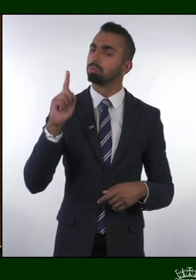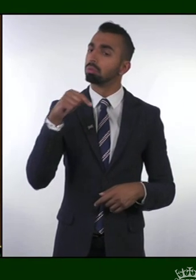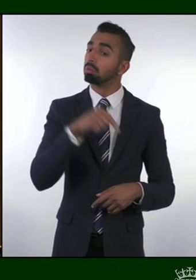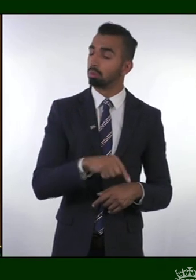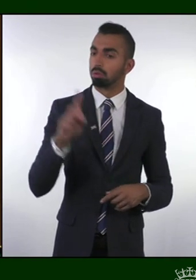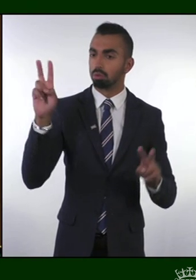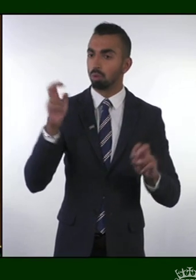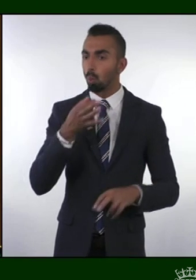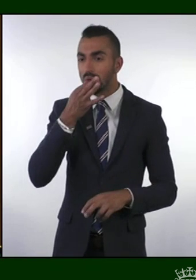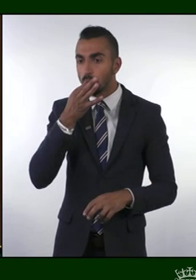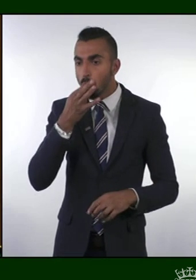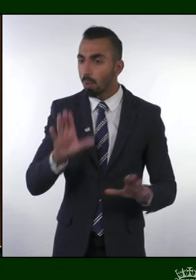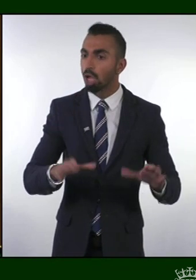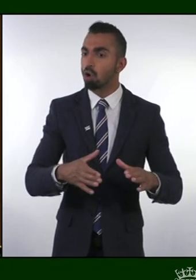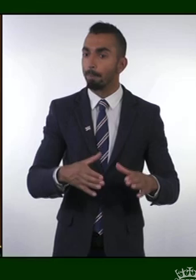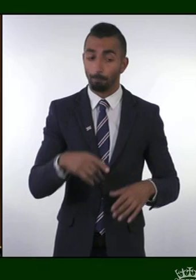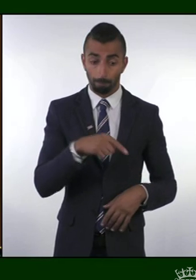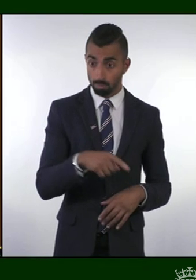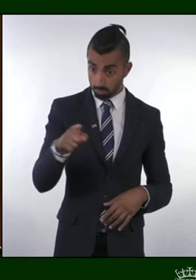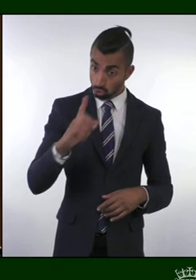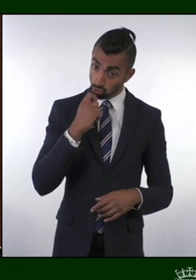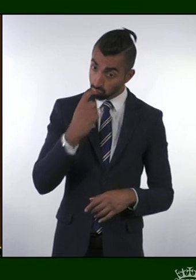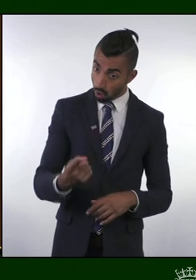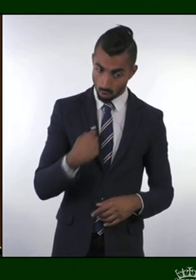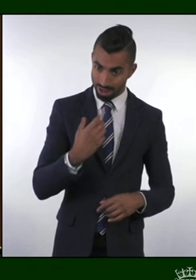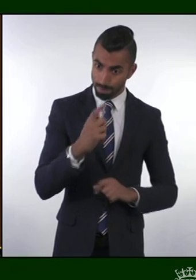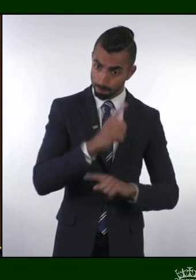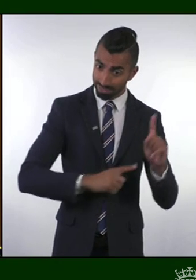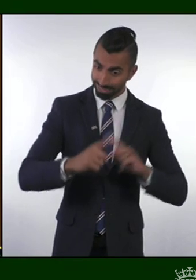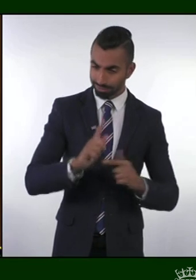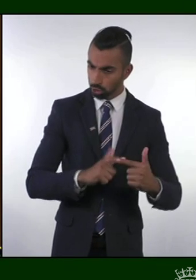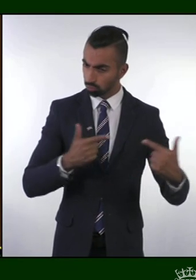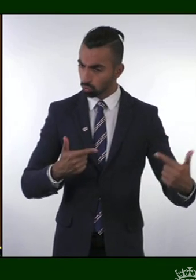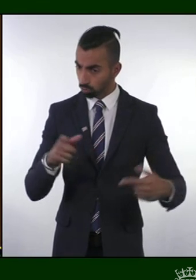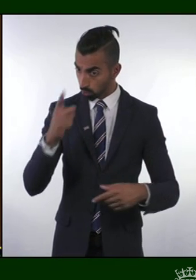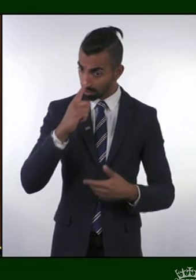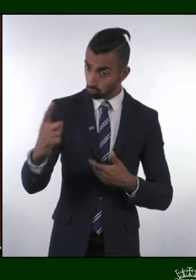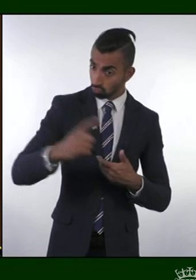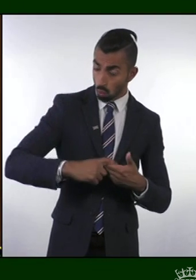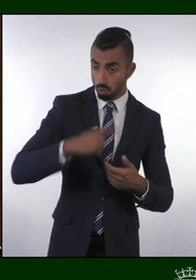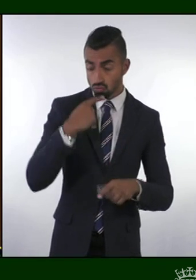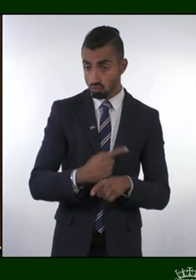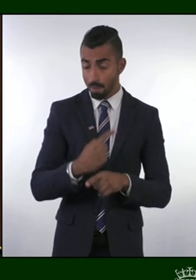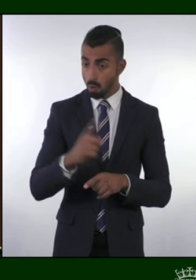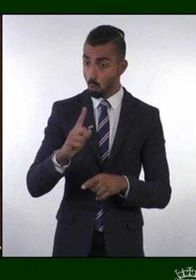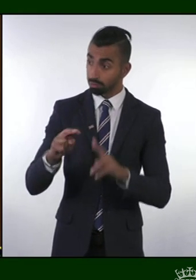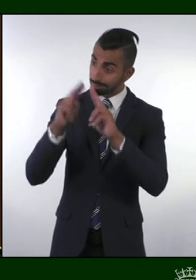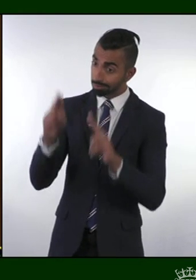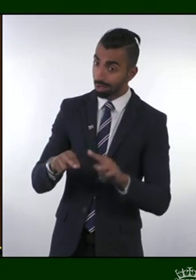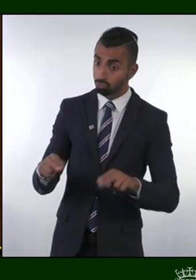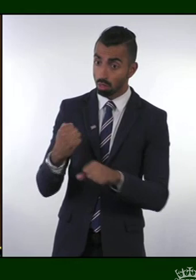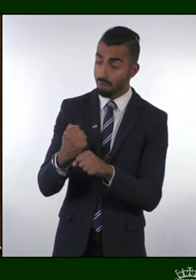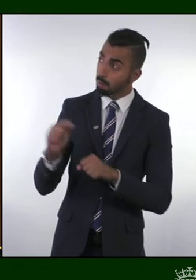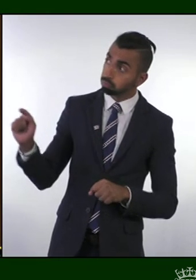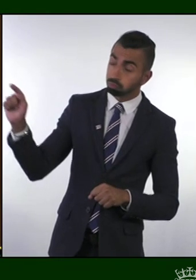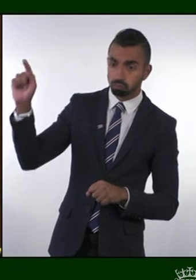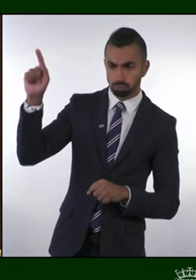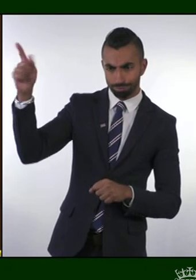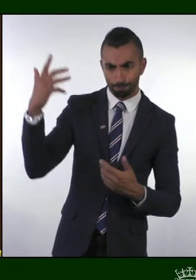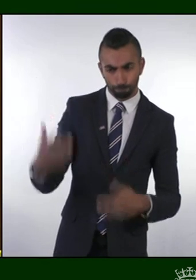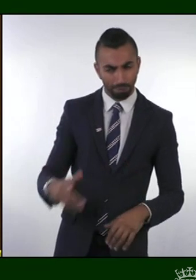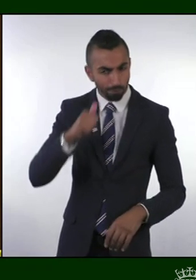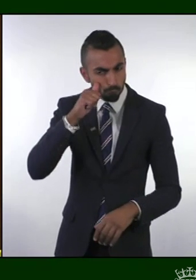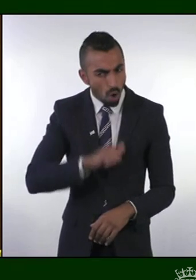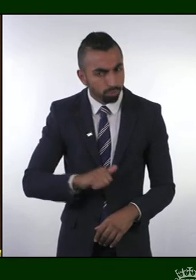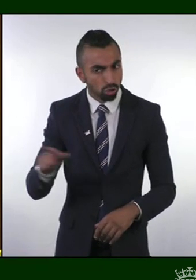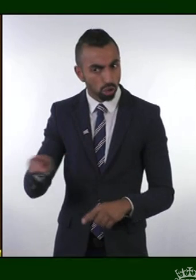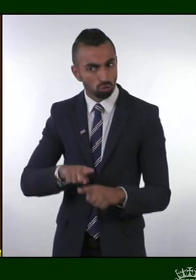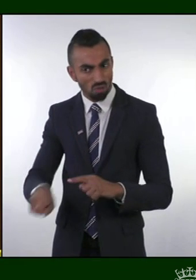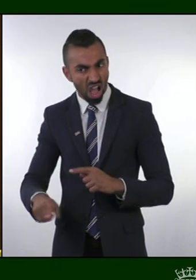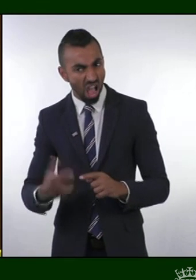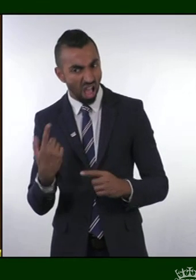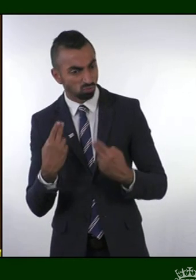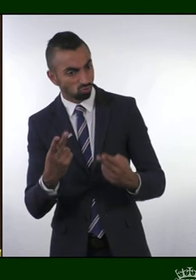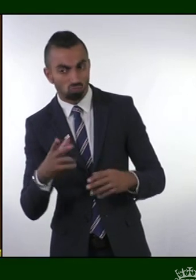Will he join me for our webinar tomorrow, when we will be looking at ways that international Governments are tackling this through programmes, so that we can deal with the problem of corruption and fraud?